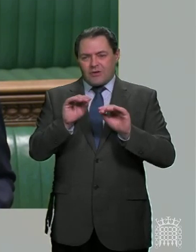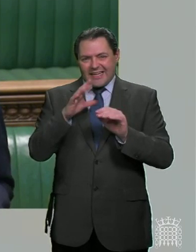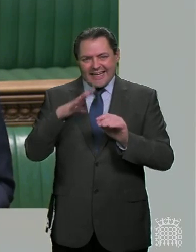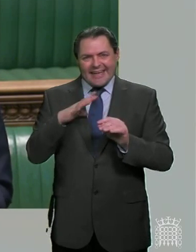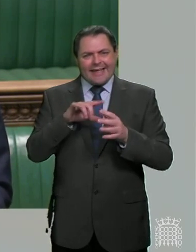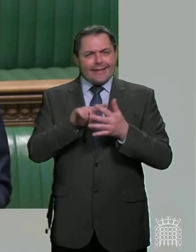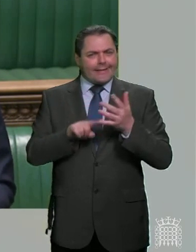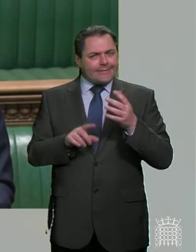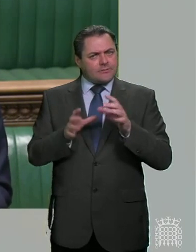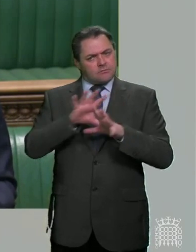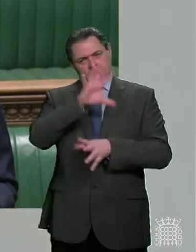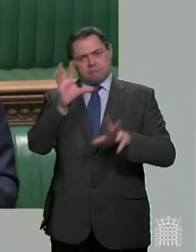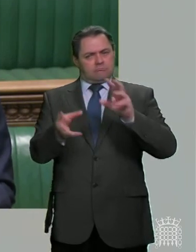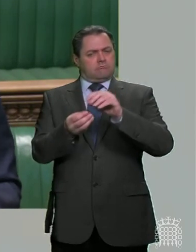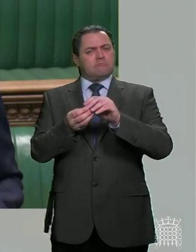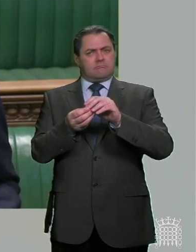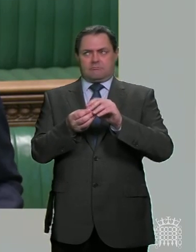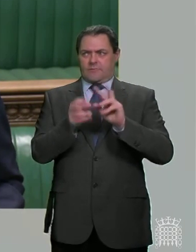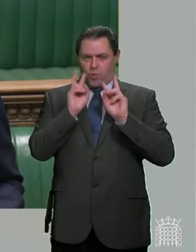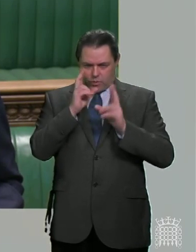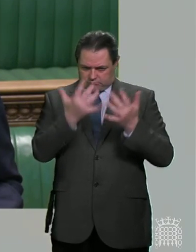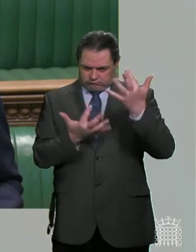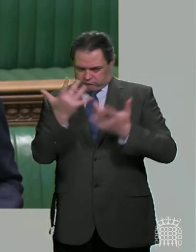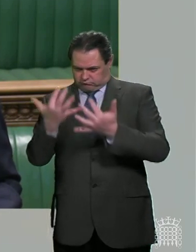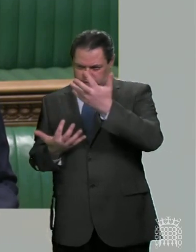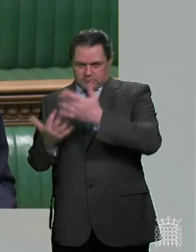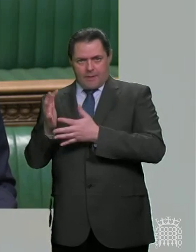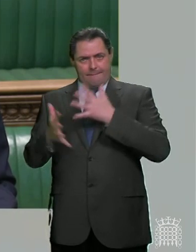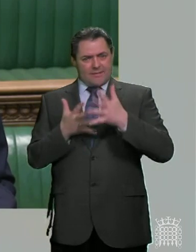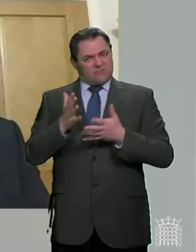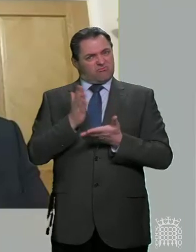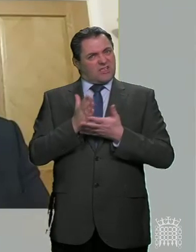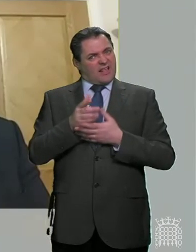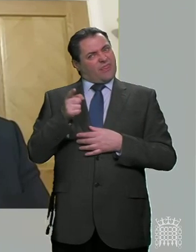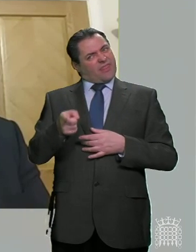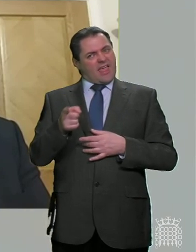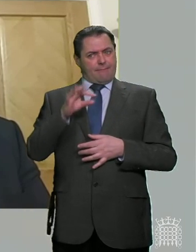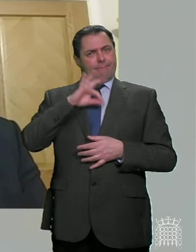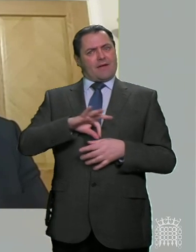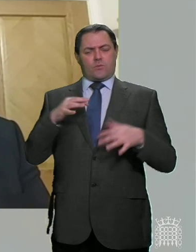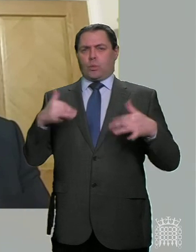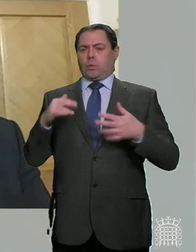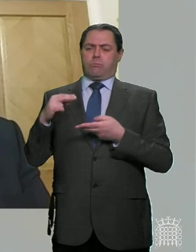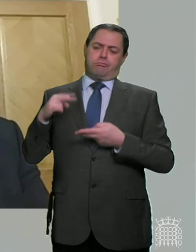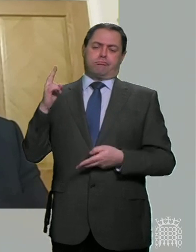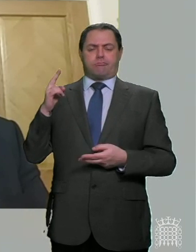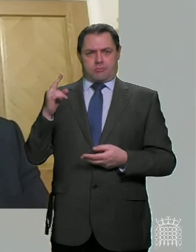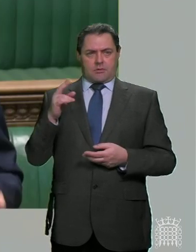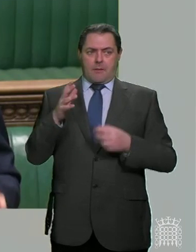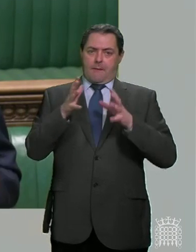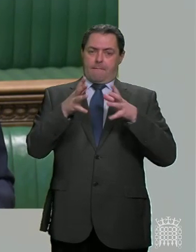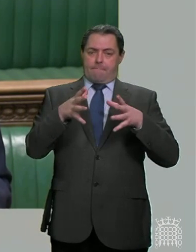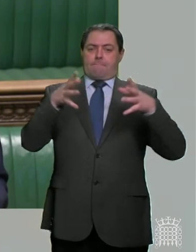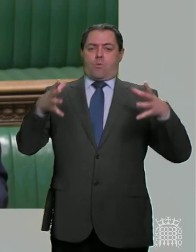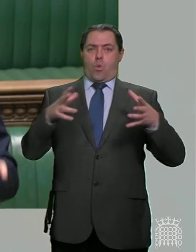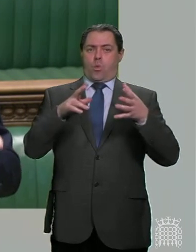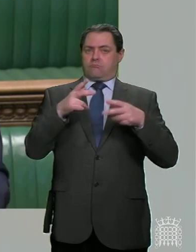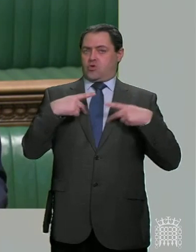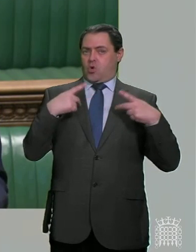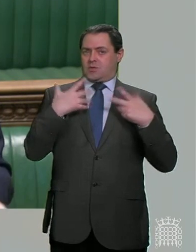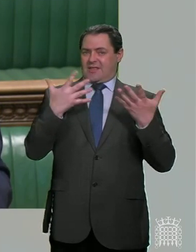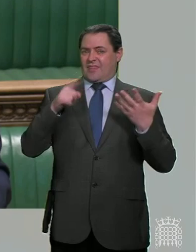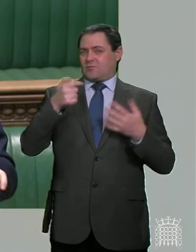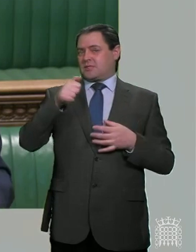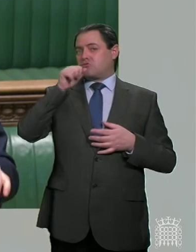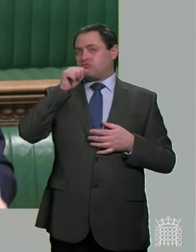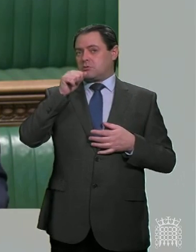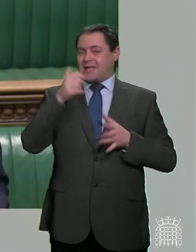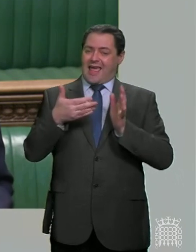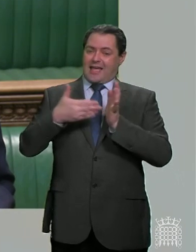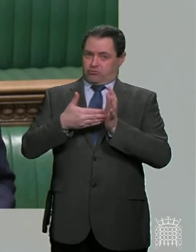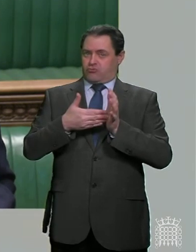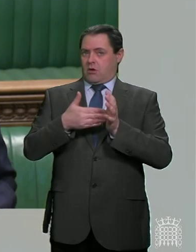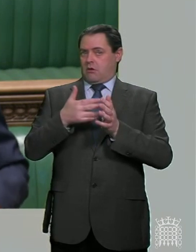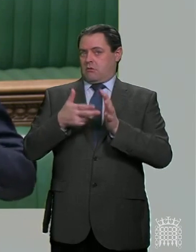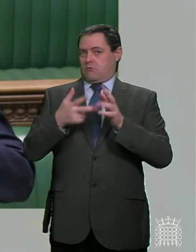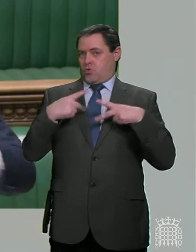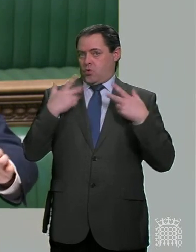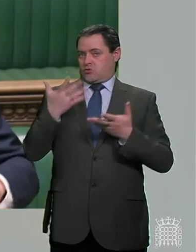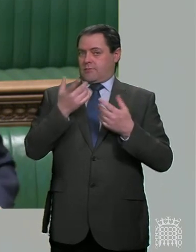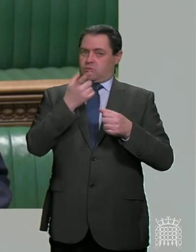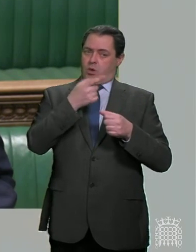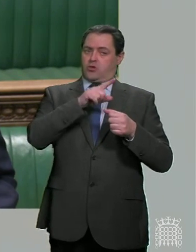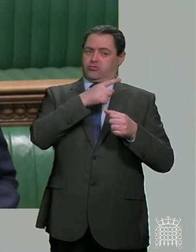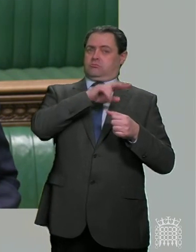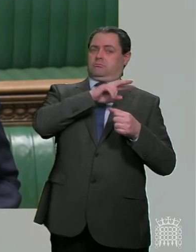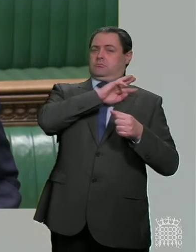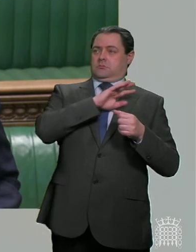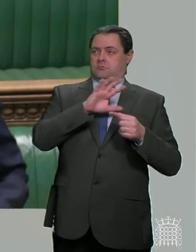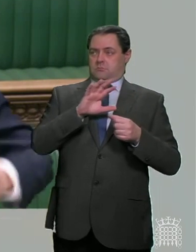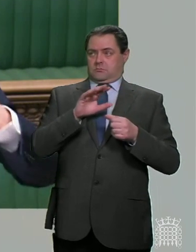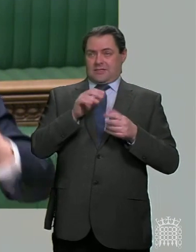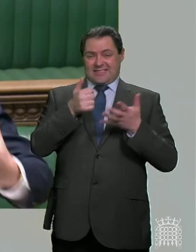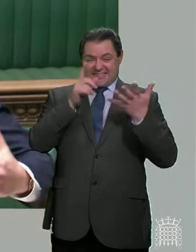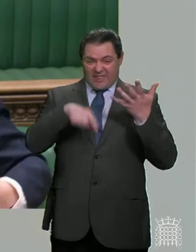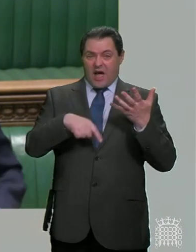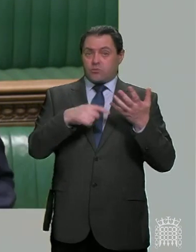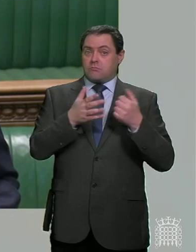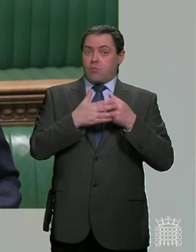If the honourable Gentleman looks at the figures, he will see that they are leading to a big increase in the number of nurses in the NHS—10,600 more this year than last year; more nurses in the NHS—and 60,000 more in training.